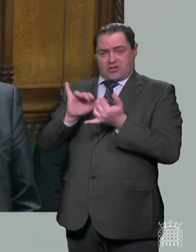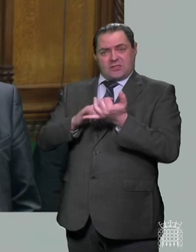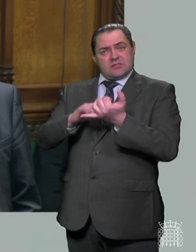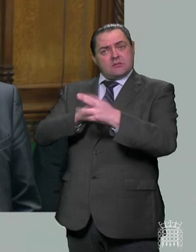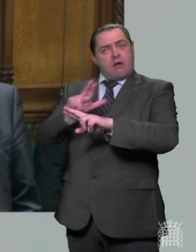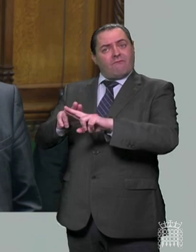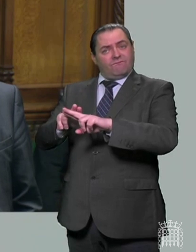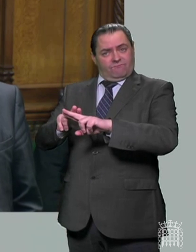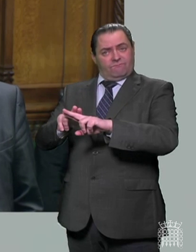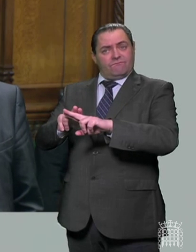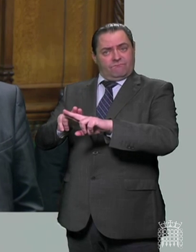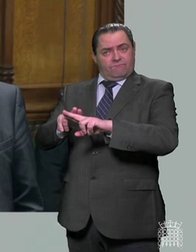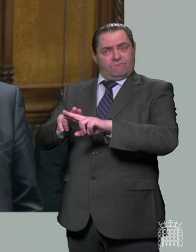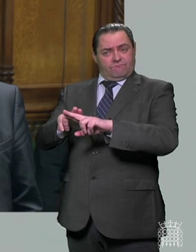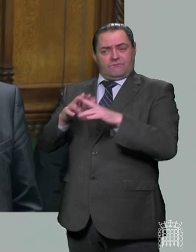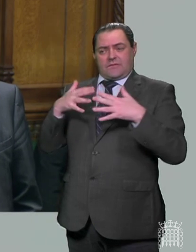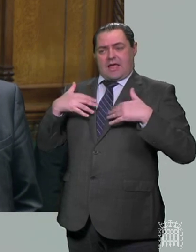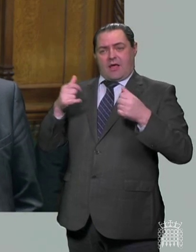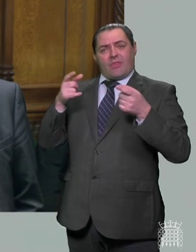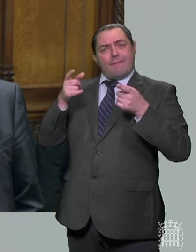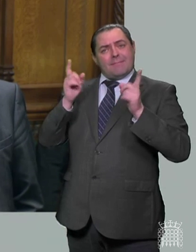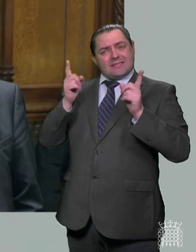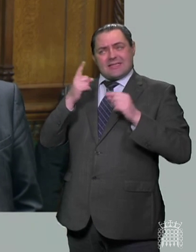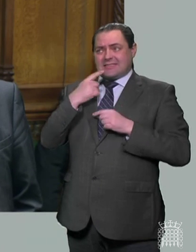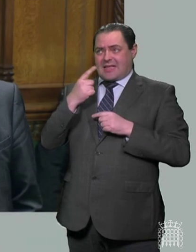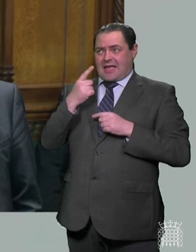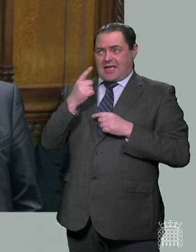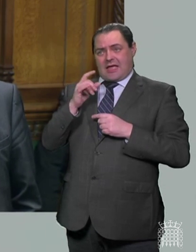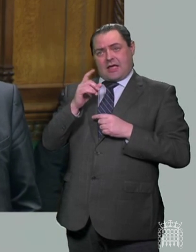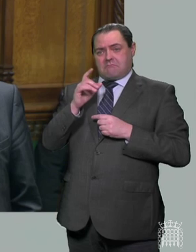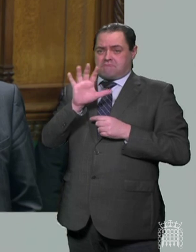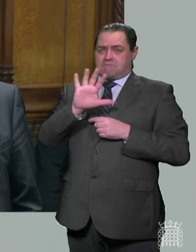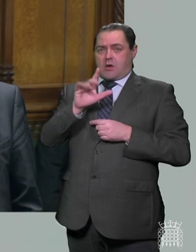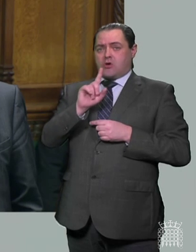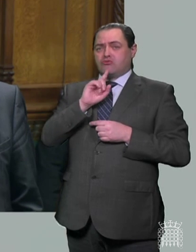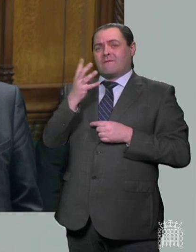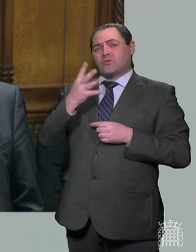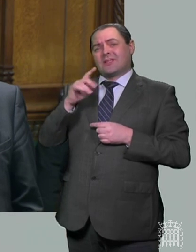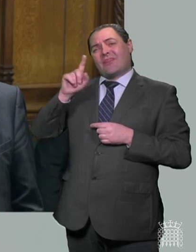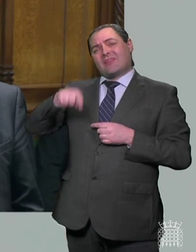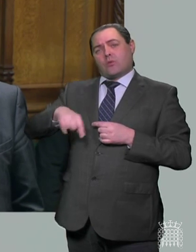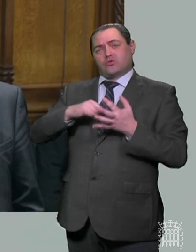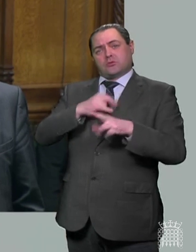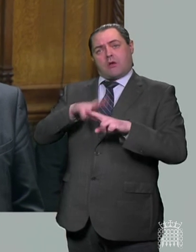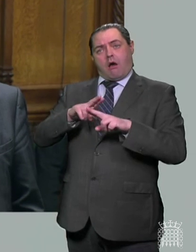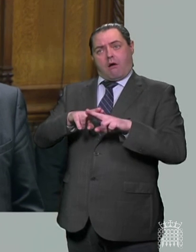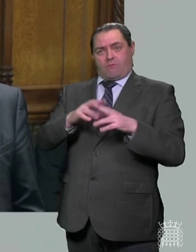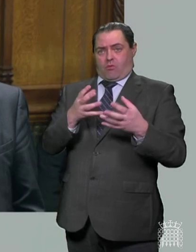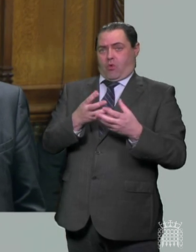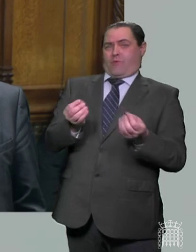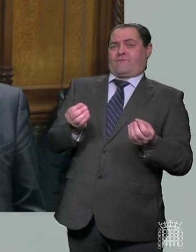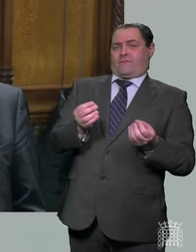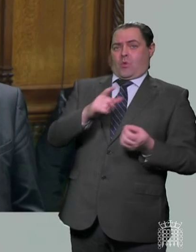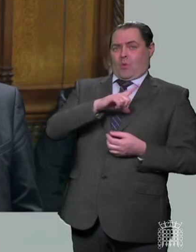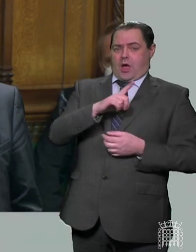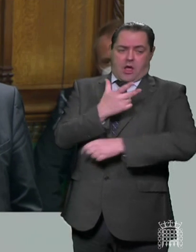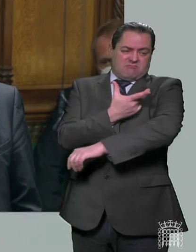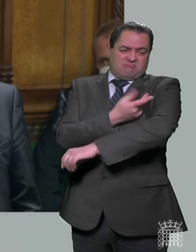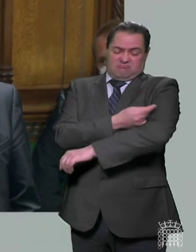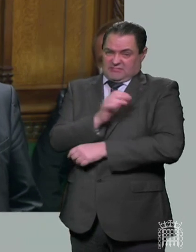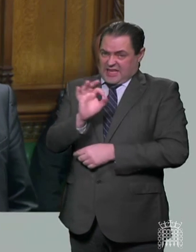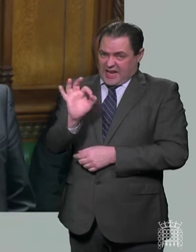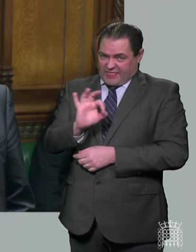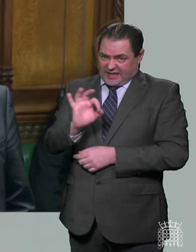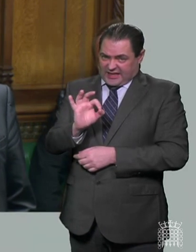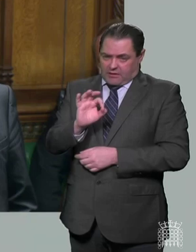The assessment of the Secretary of State for Health and Social Care is that up to 114,000 staff will not be available because they have not been or will not have been vaccinated.